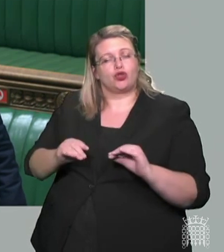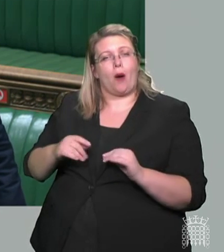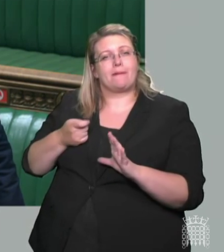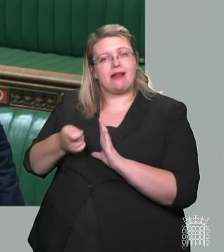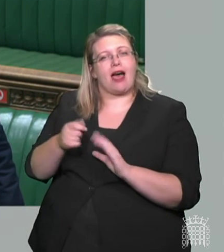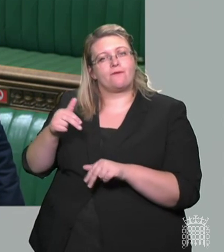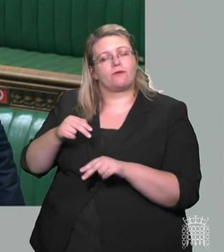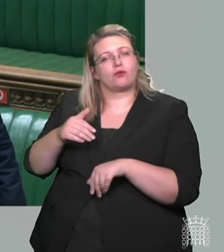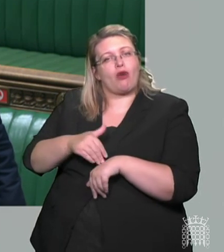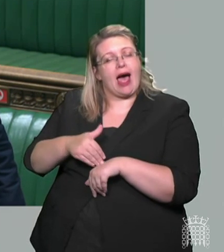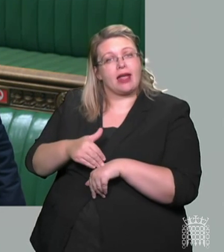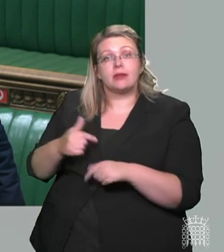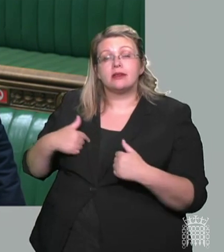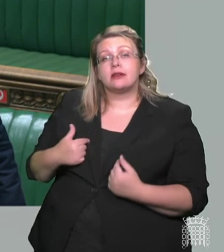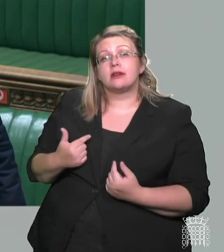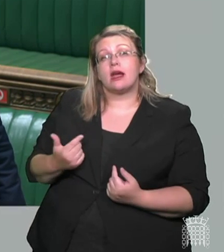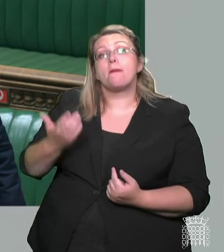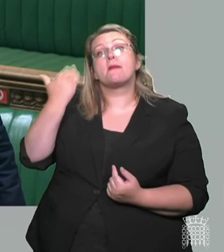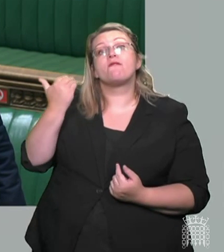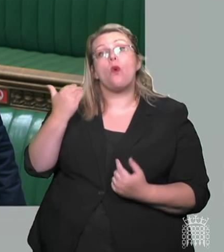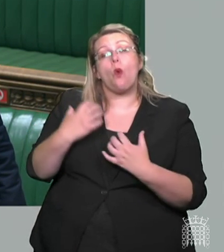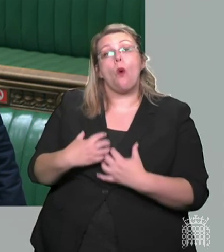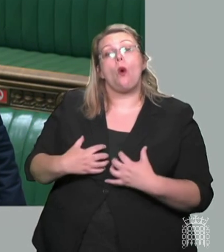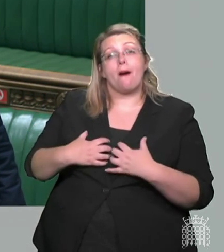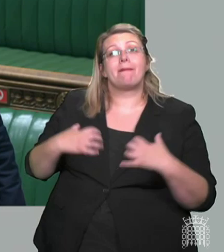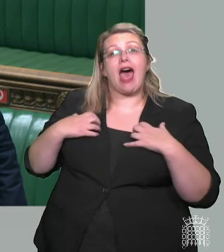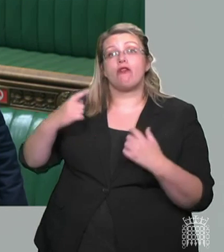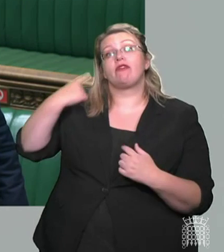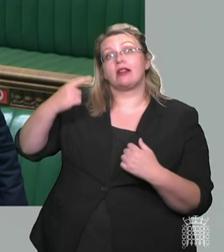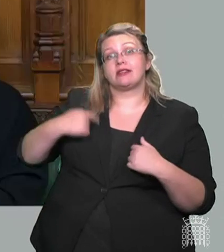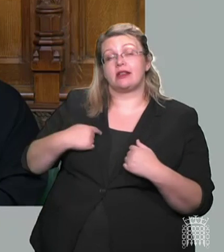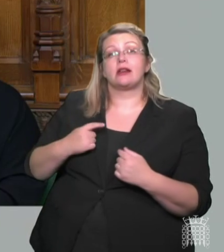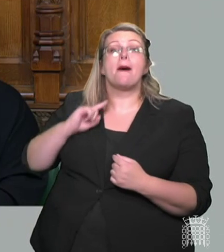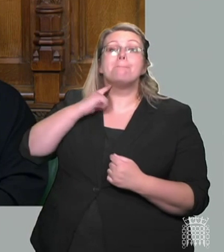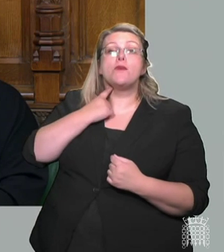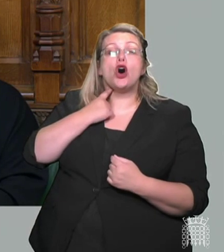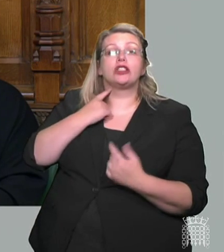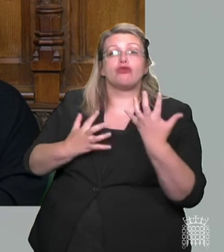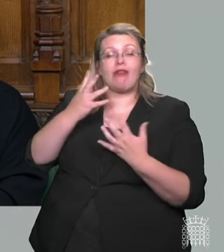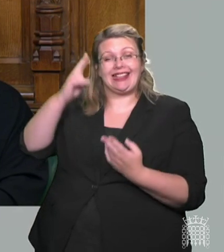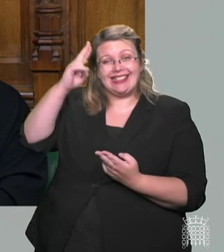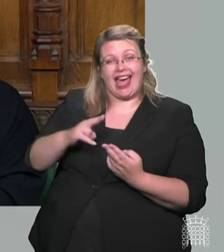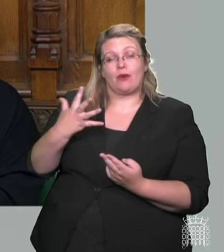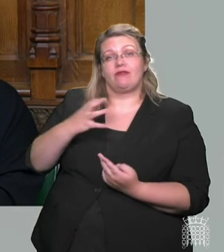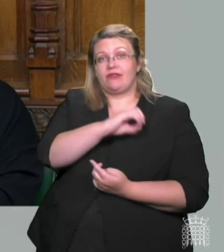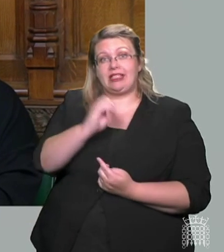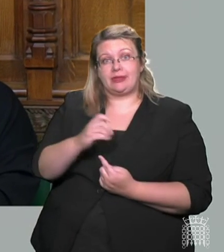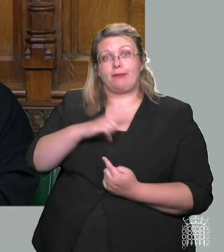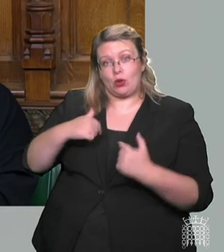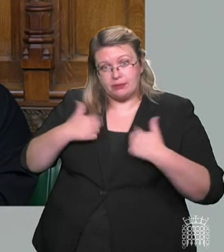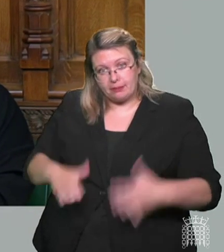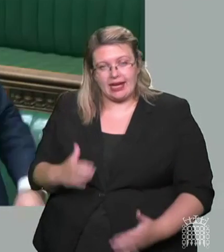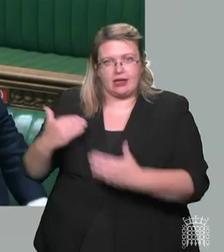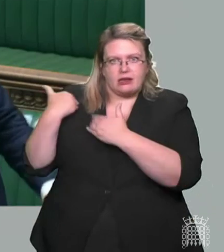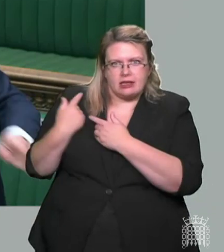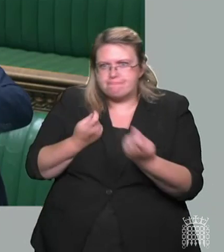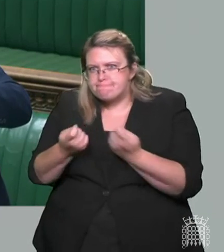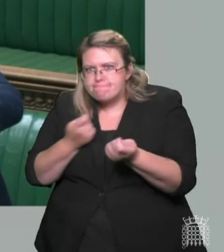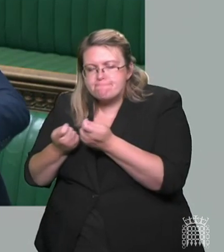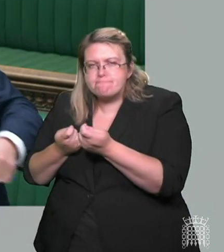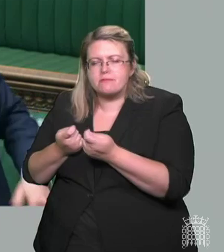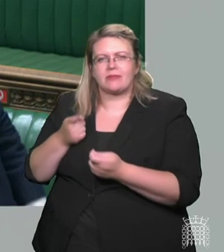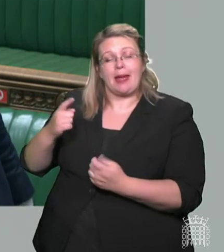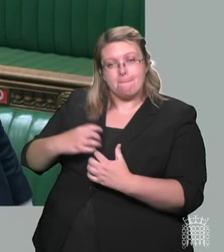There was a previous Mayor of London who got the murder rate down by 50%, because we gripped it and we took responsibility in City Hall.